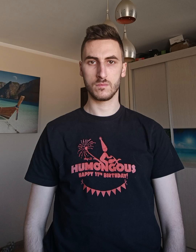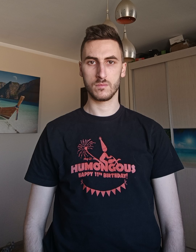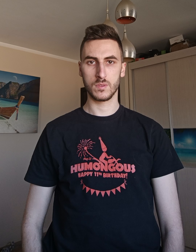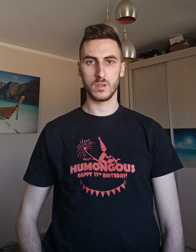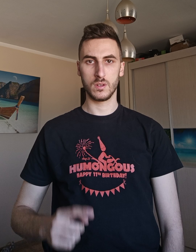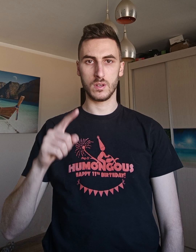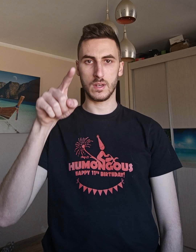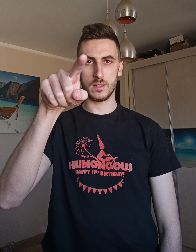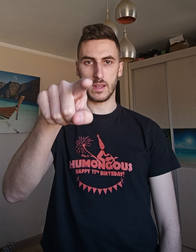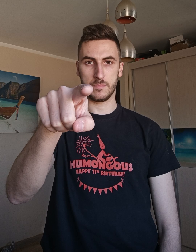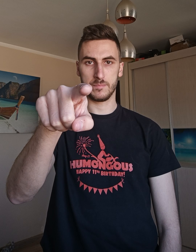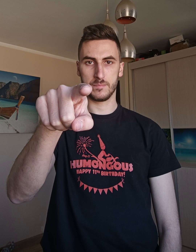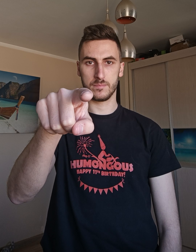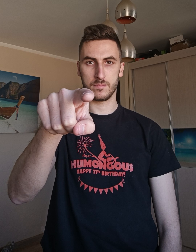אתה